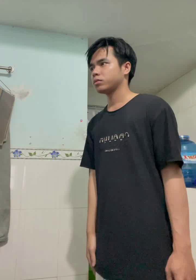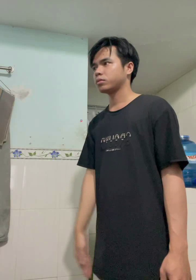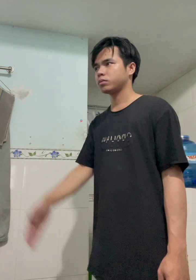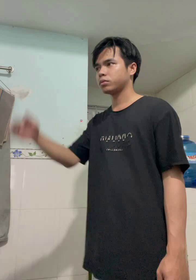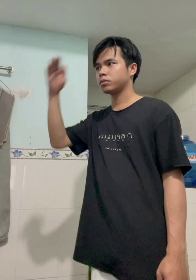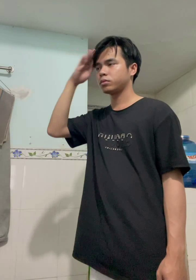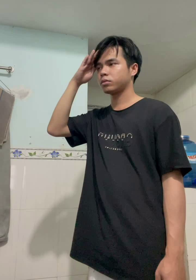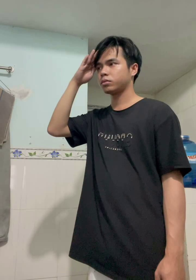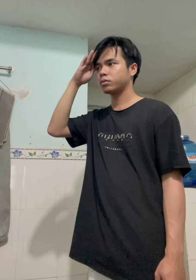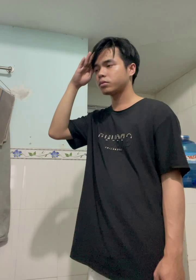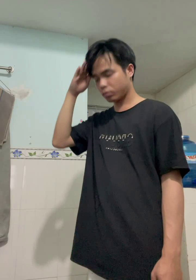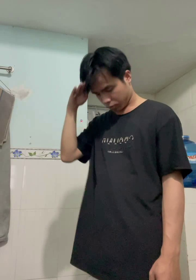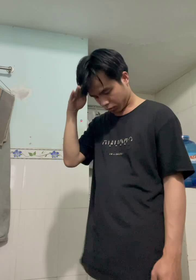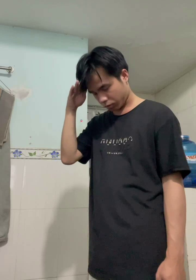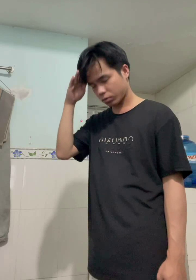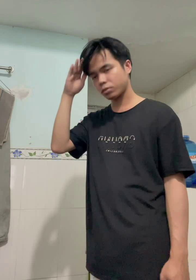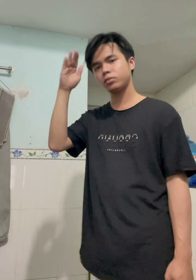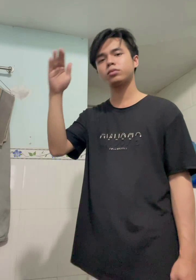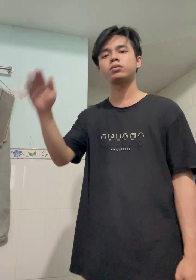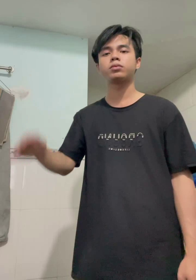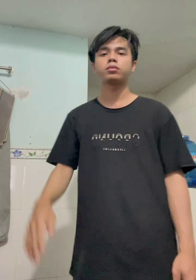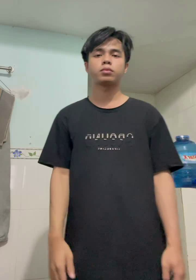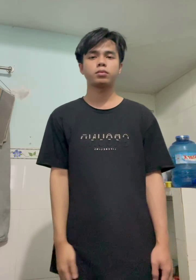biet